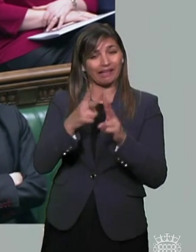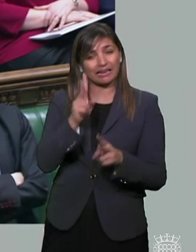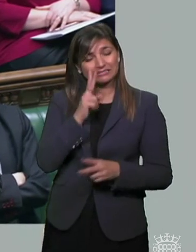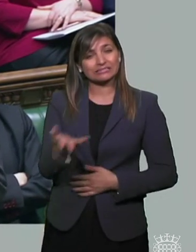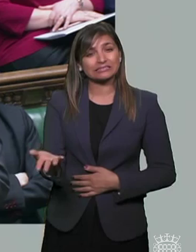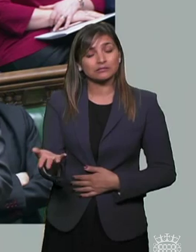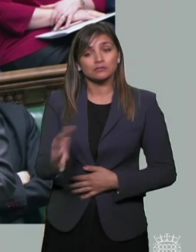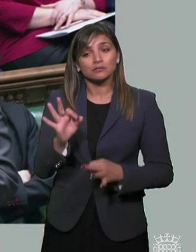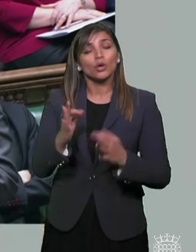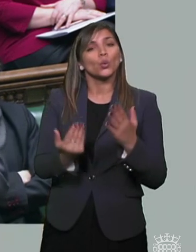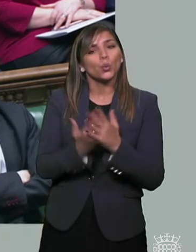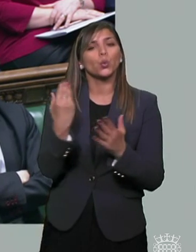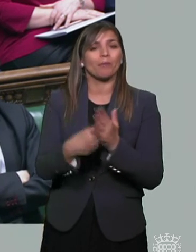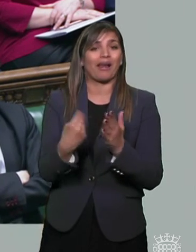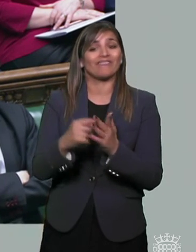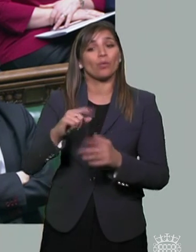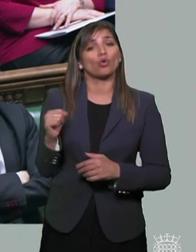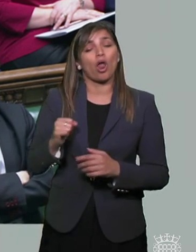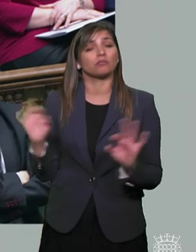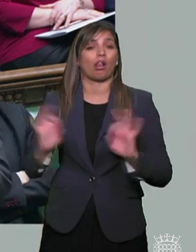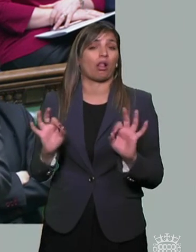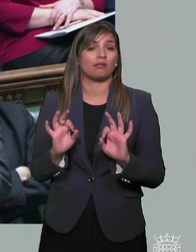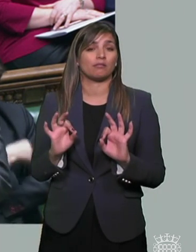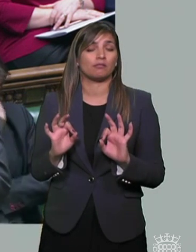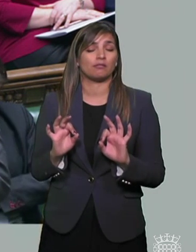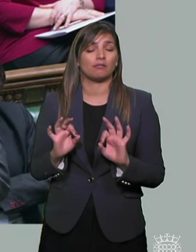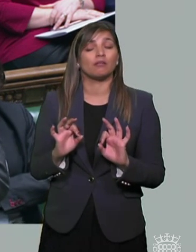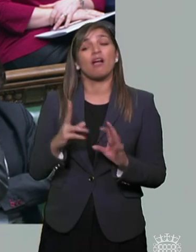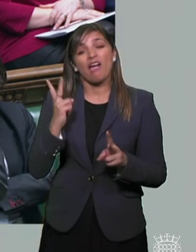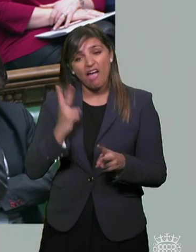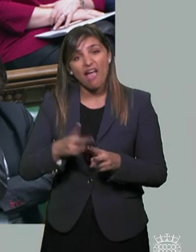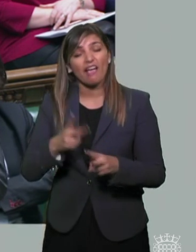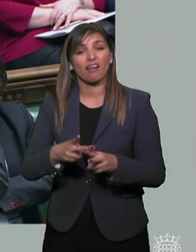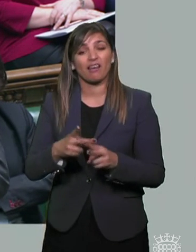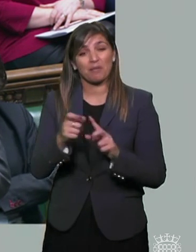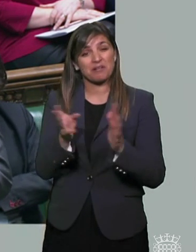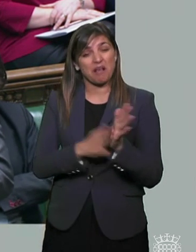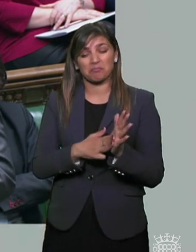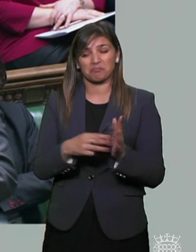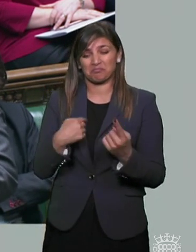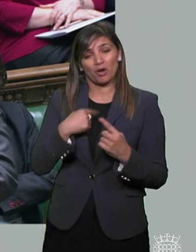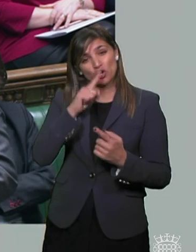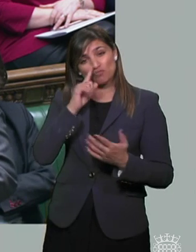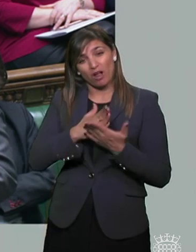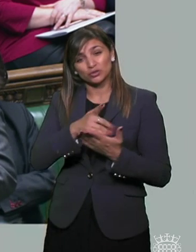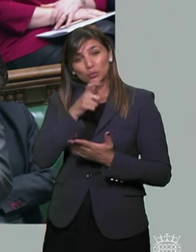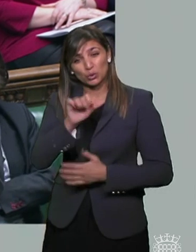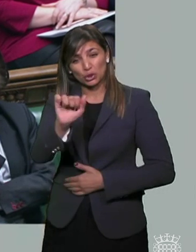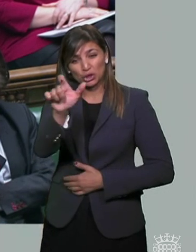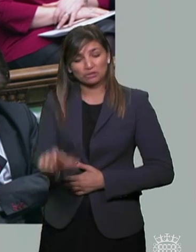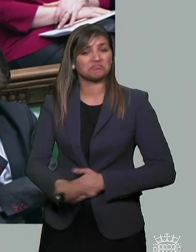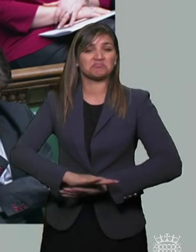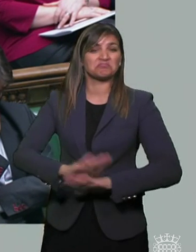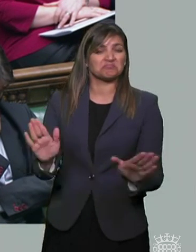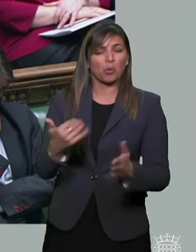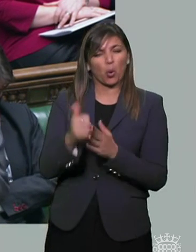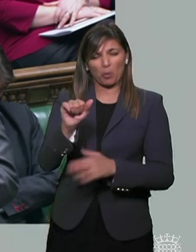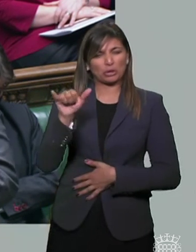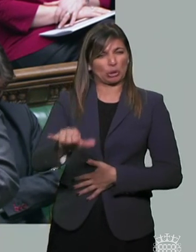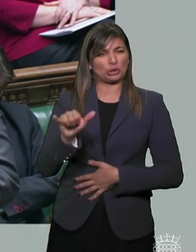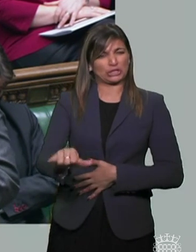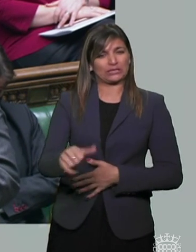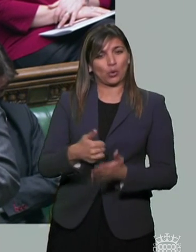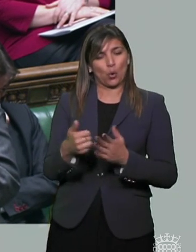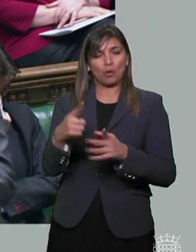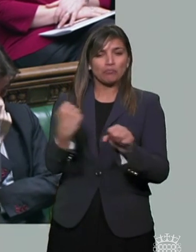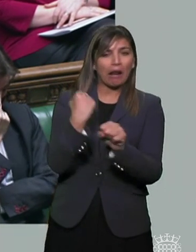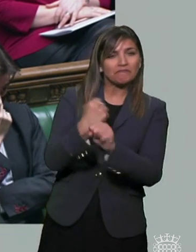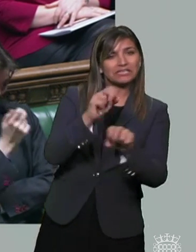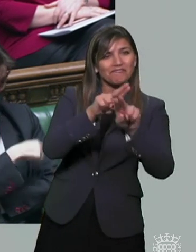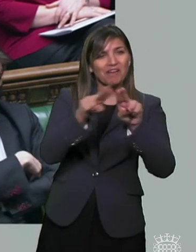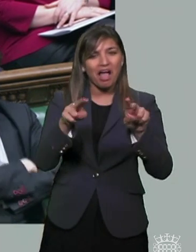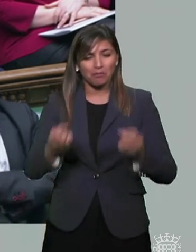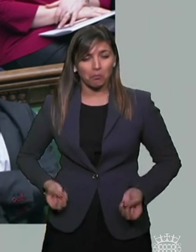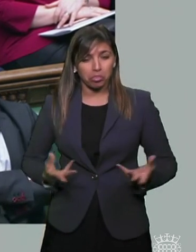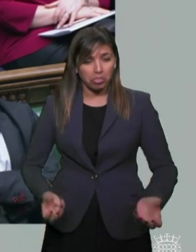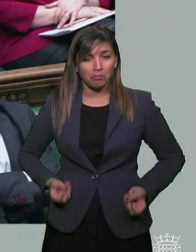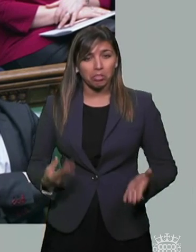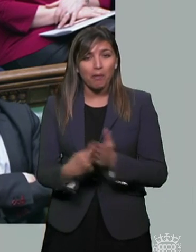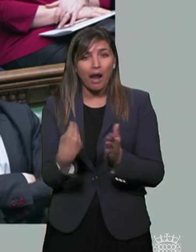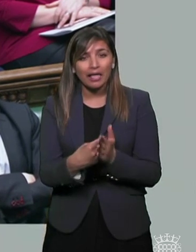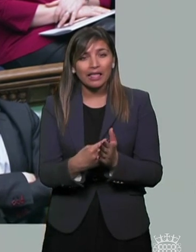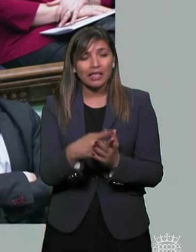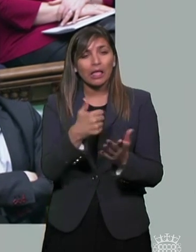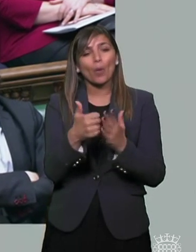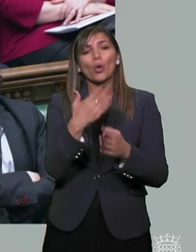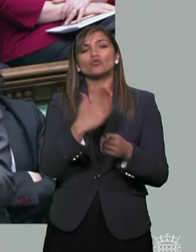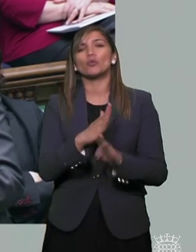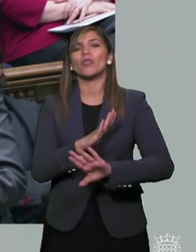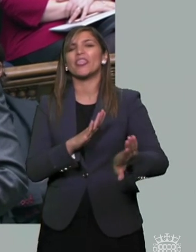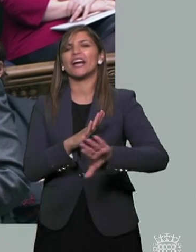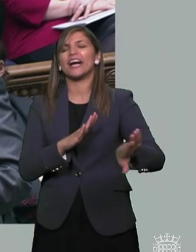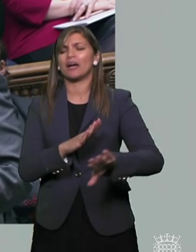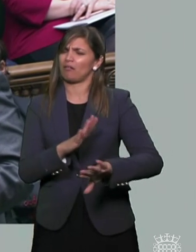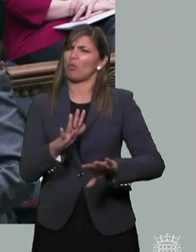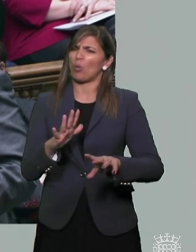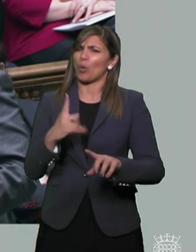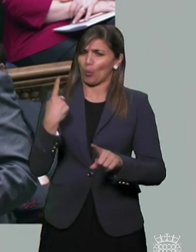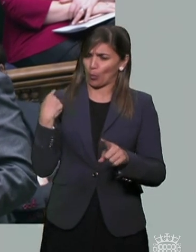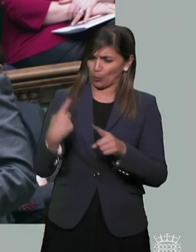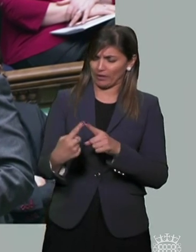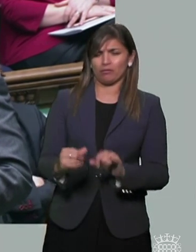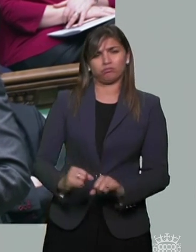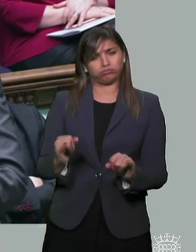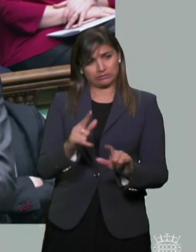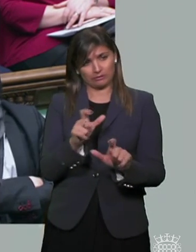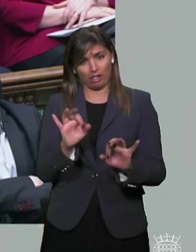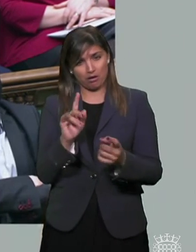There was no new money for Scotland. Once again, the Prime Minister cannot trust a word that this Prime Minister says— Dodgy dealings on renovations and his distant relationship with the truth—all of it has left him weak.